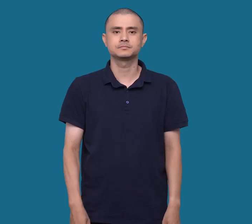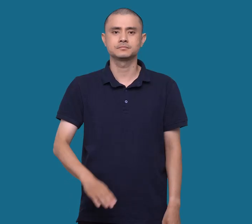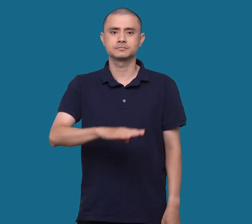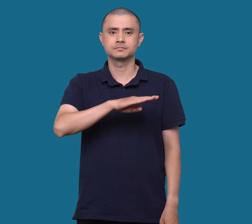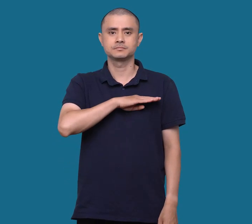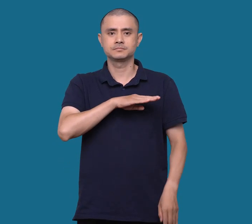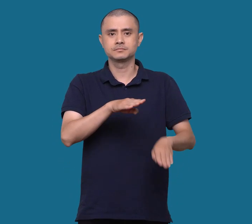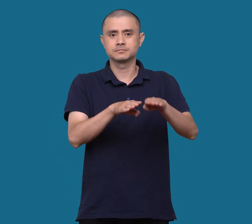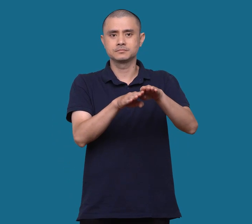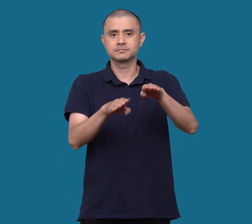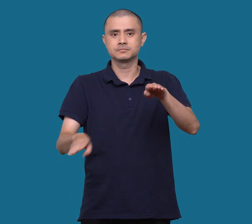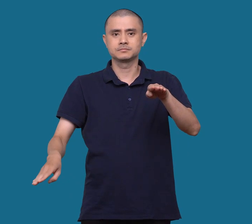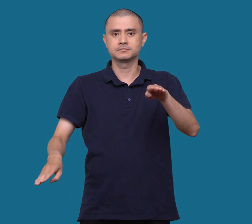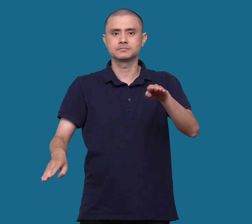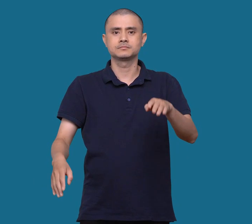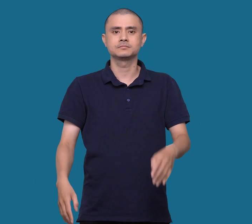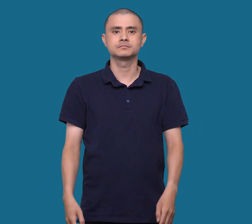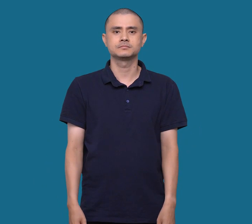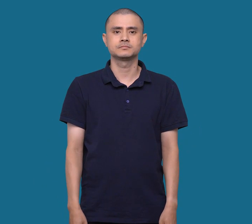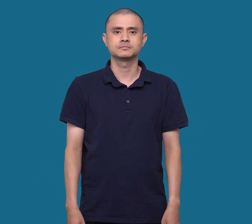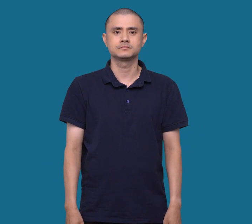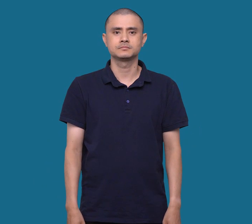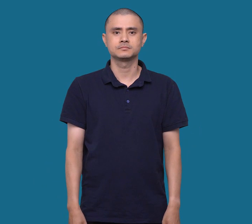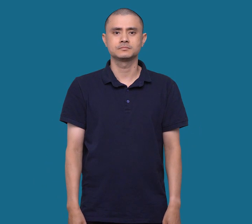em họ